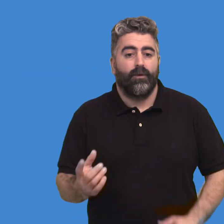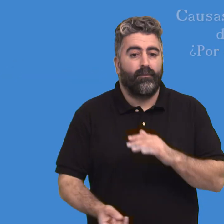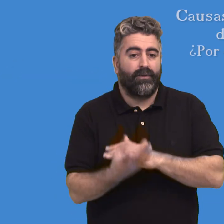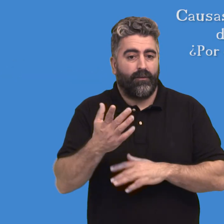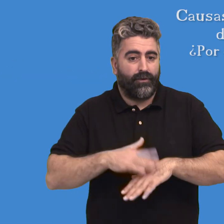crear